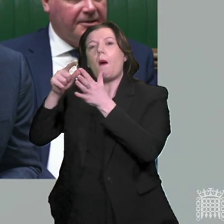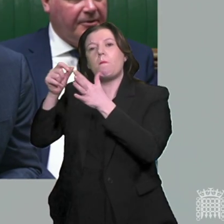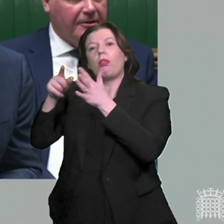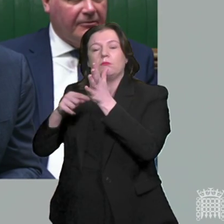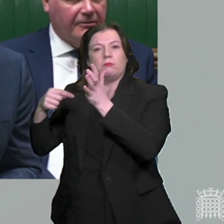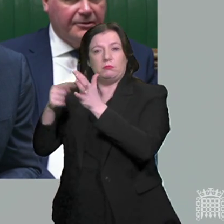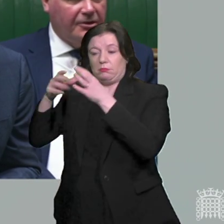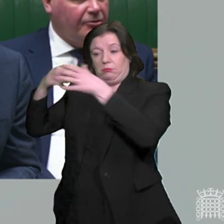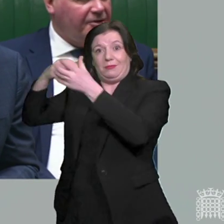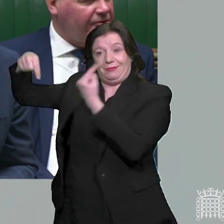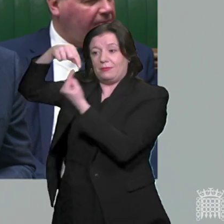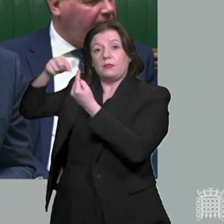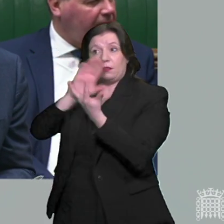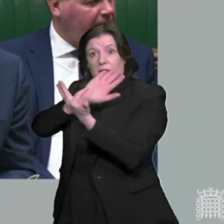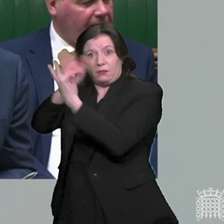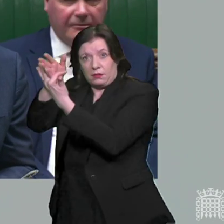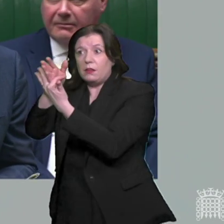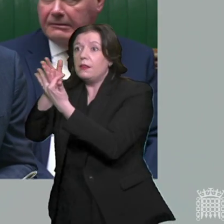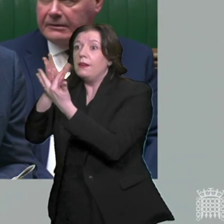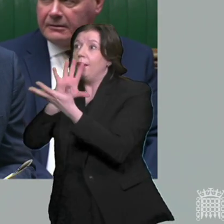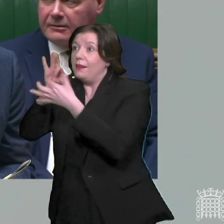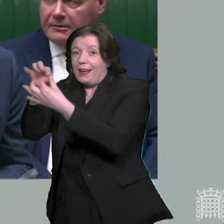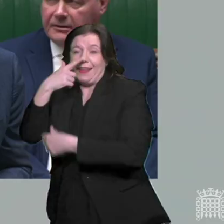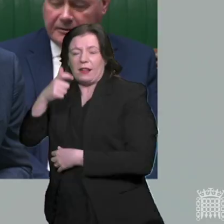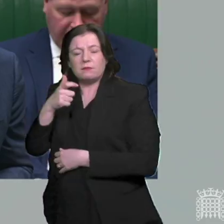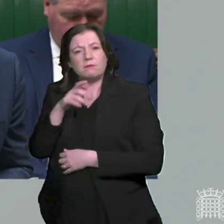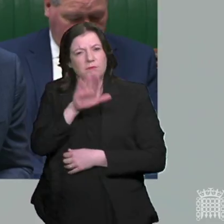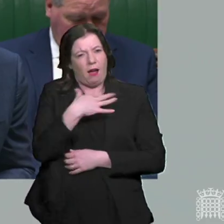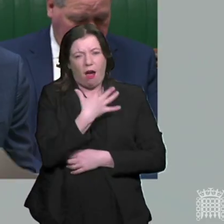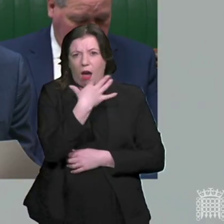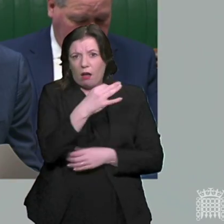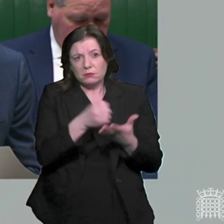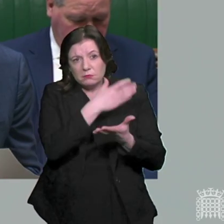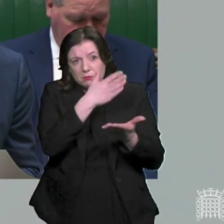Does my honourable Friend agree that that open access support is essential?